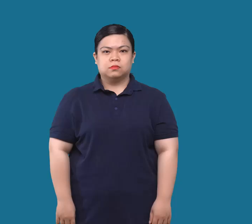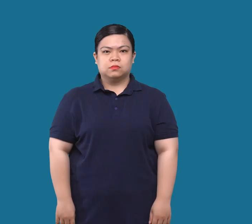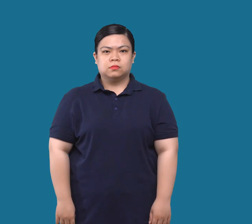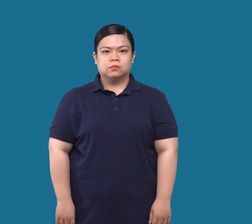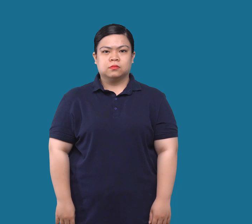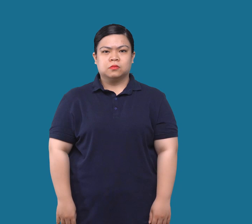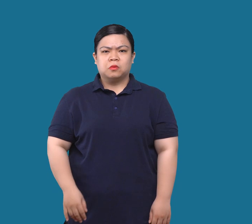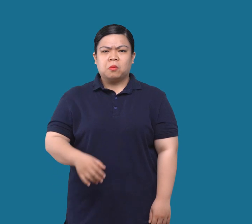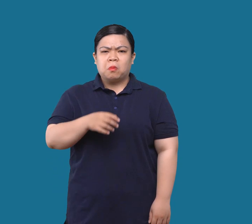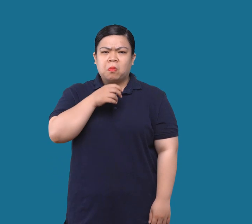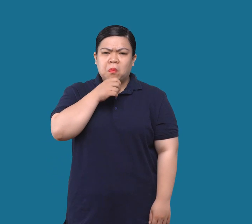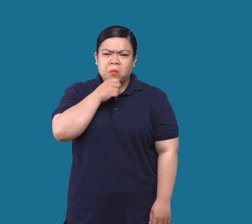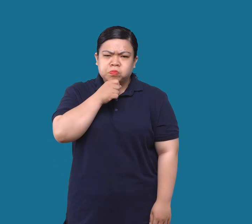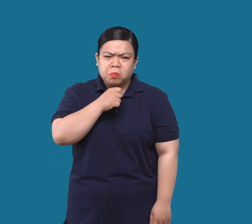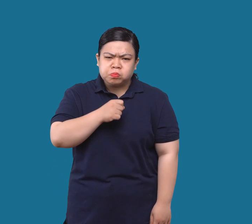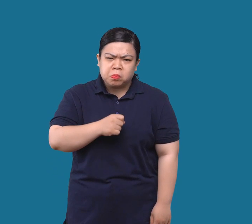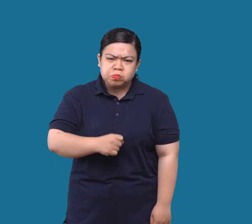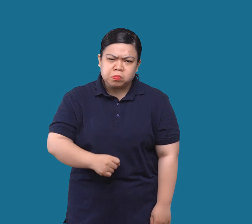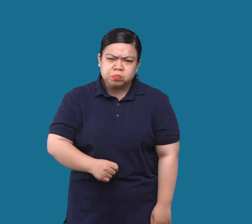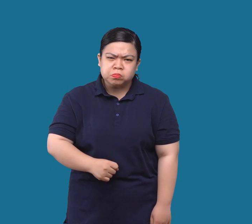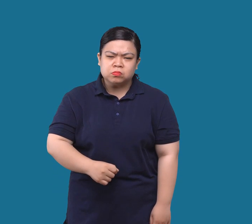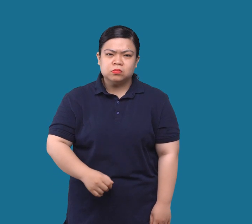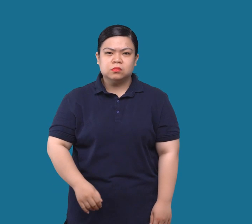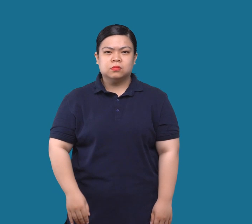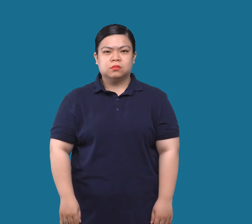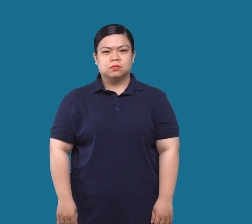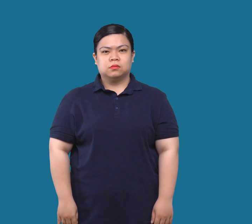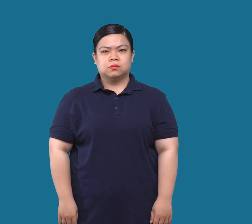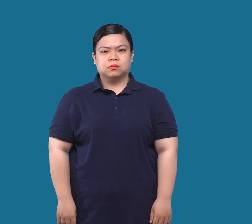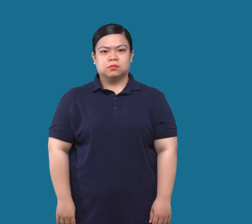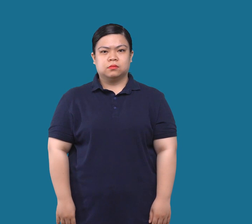ông già